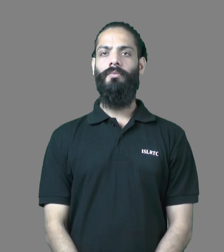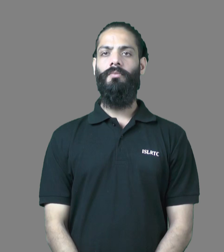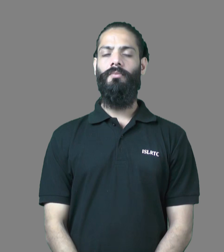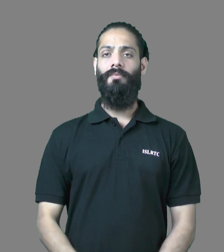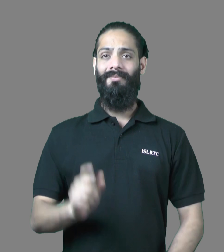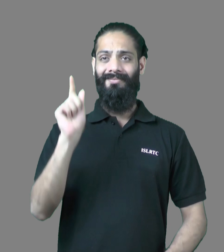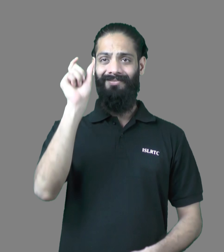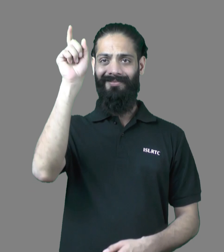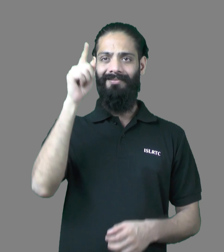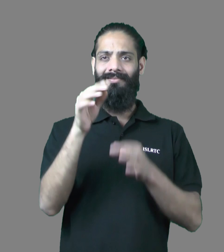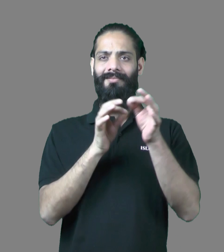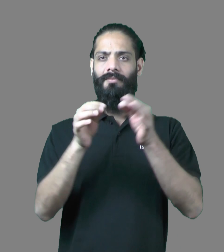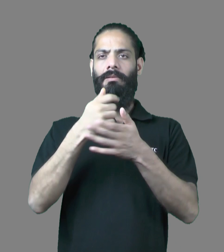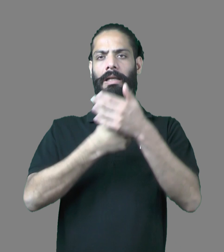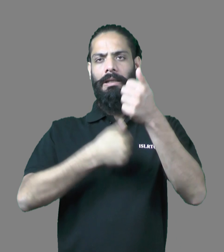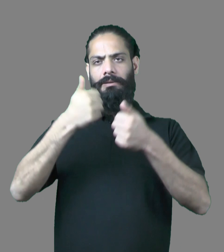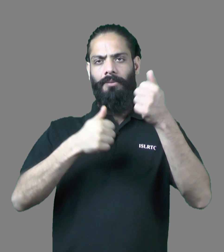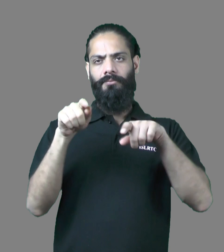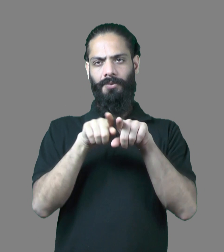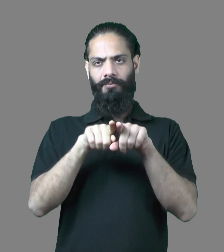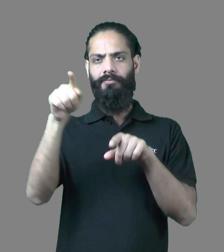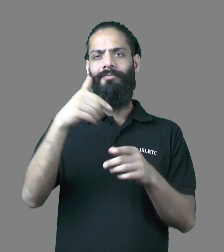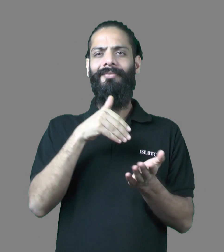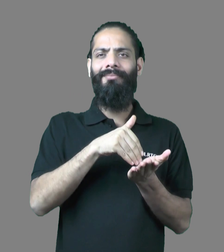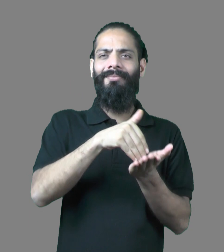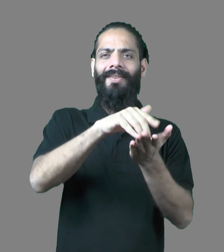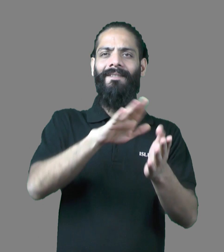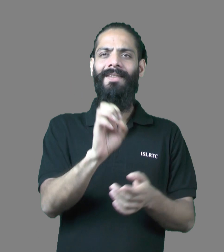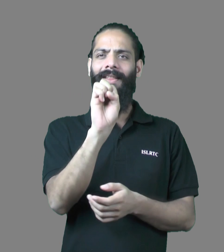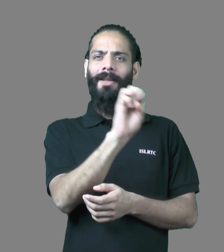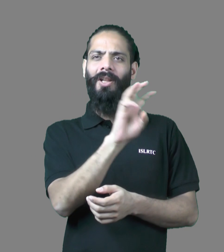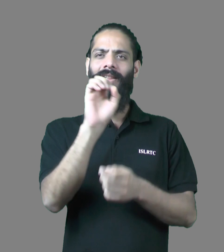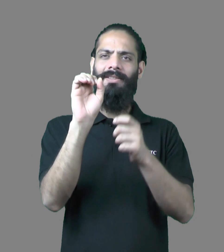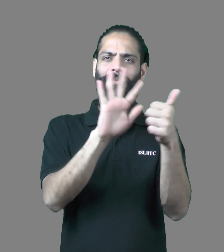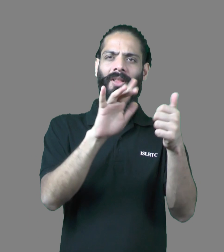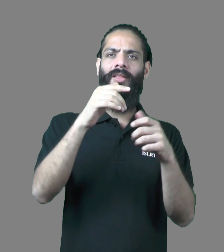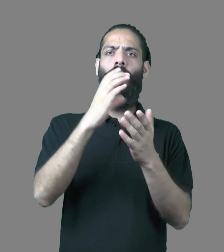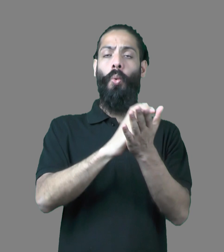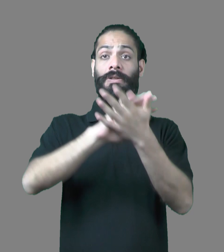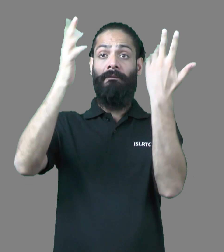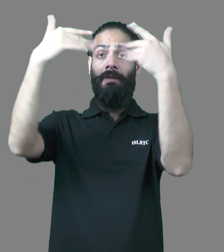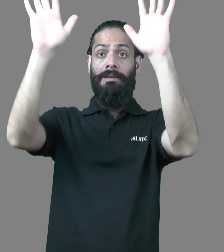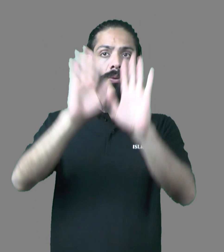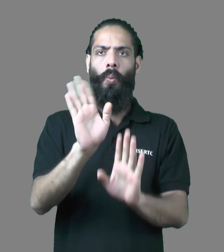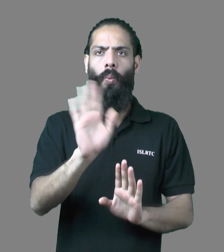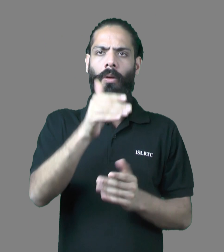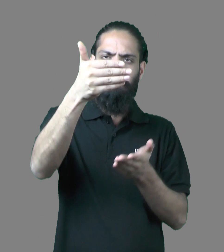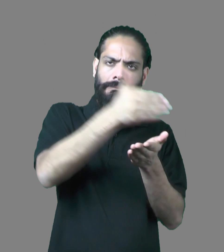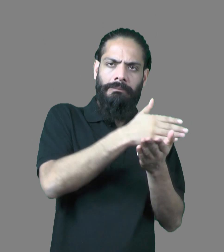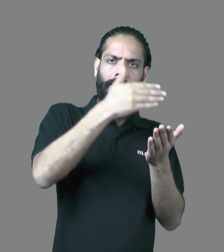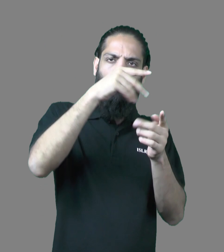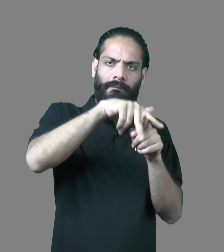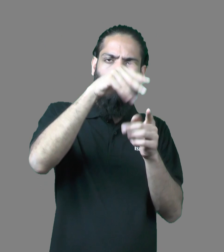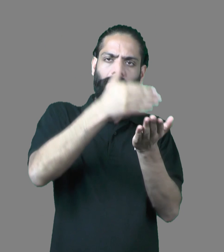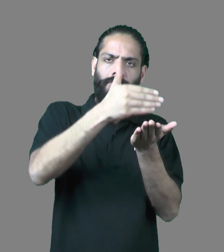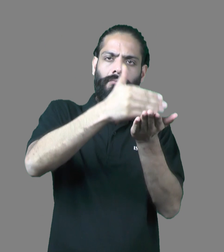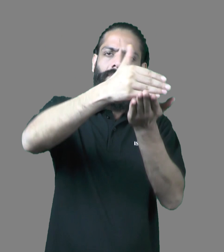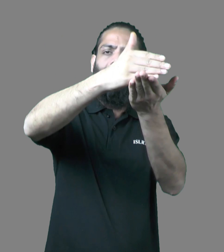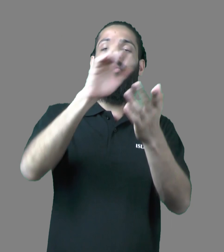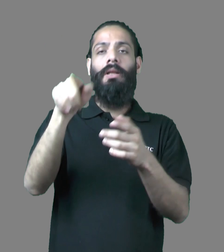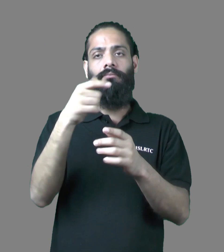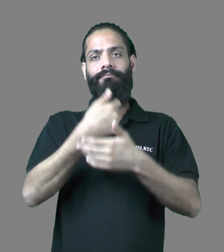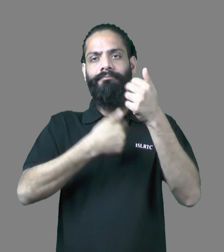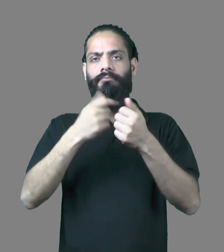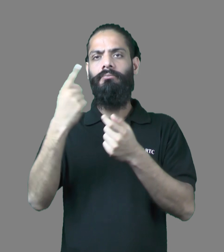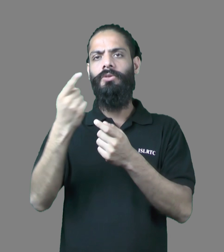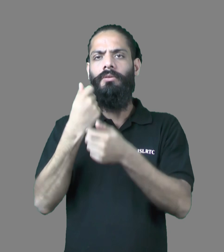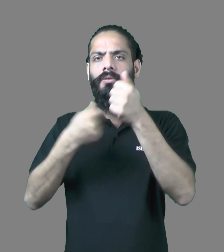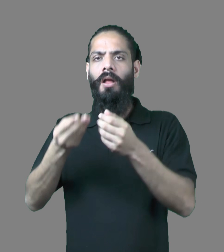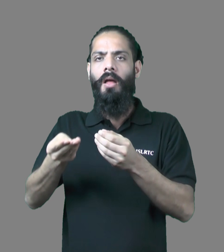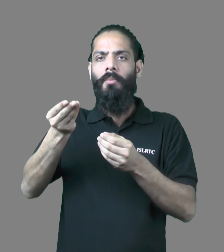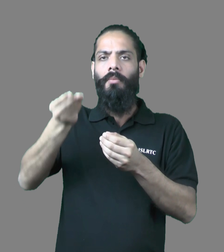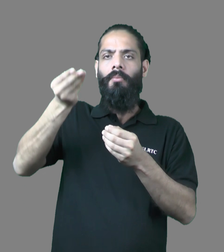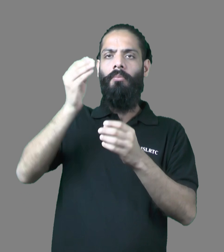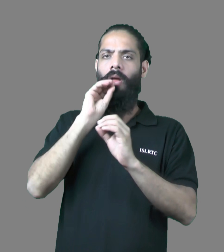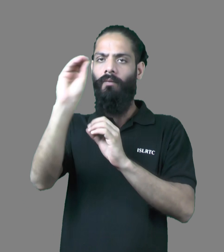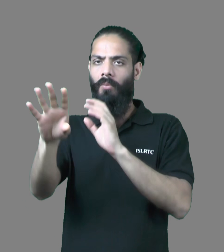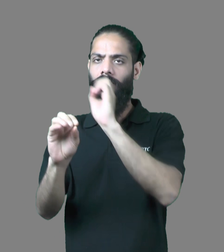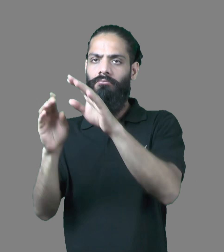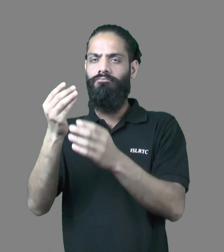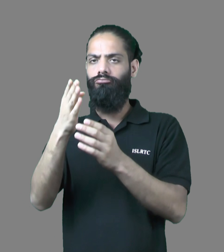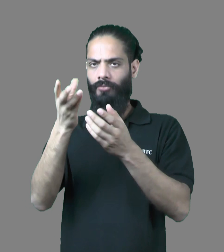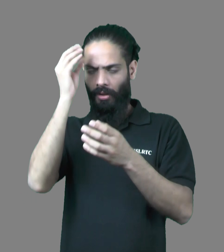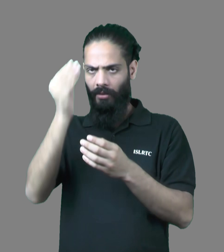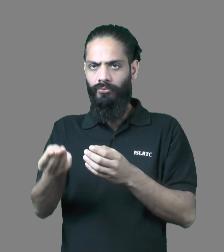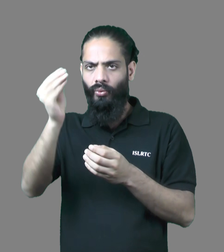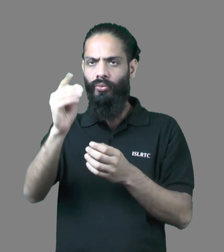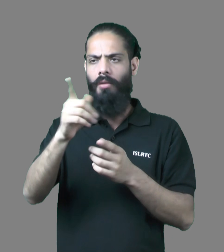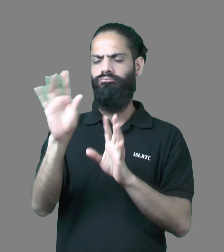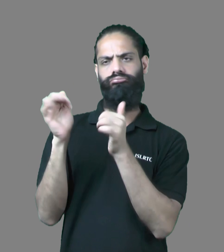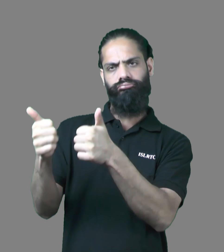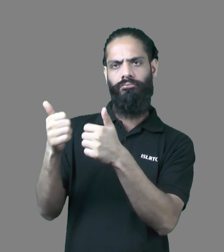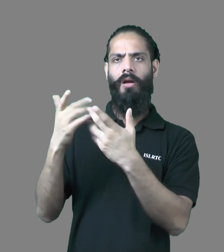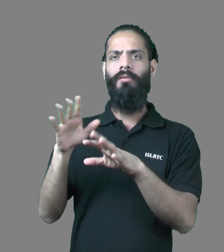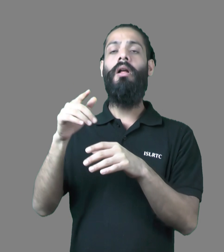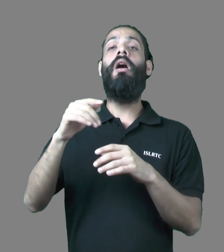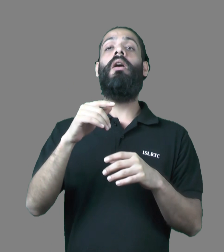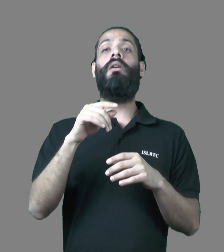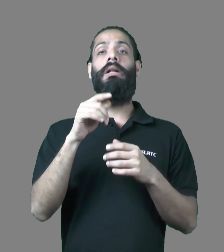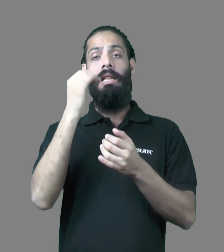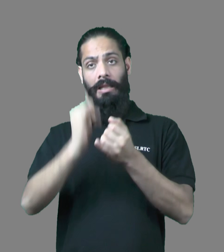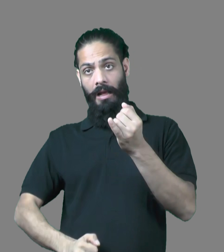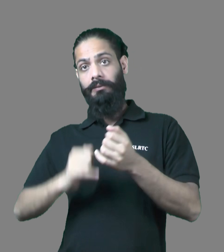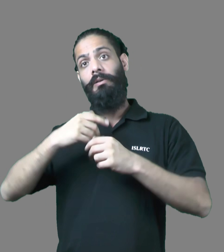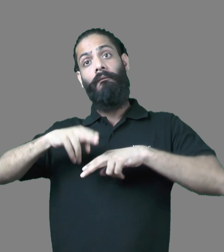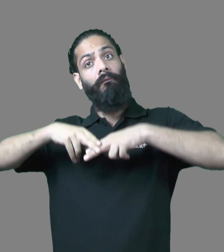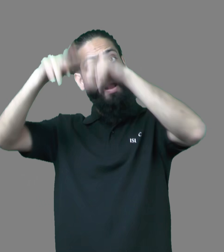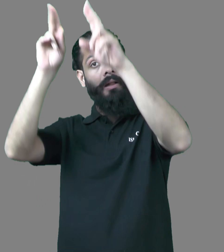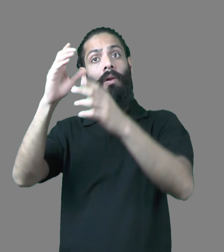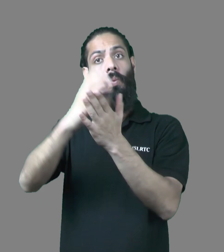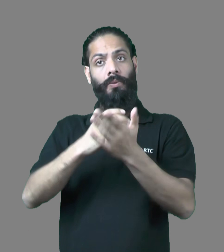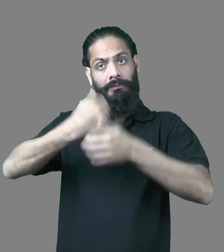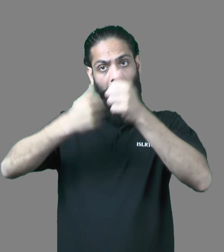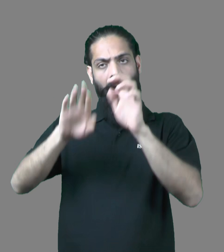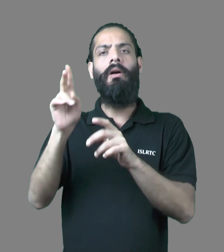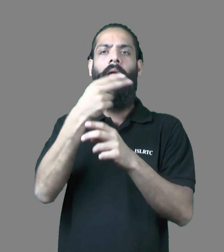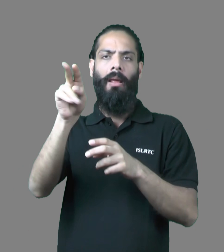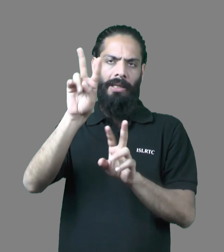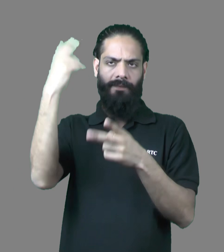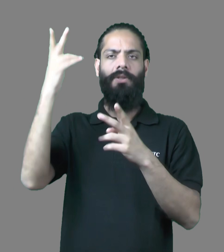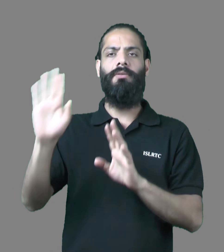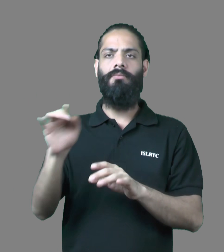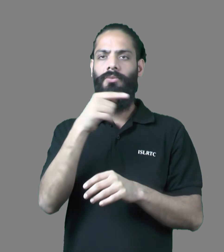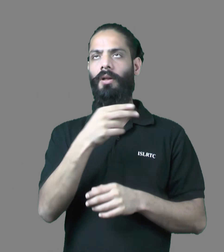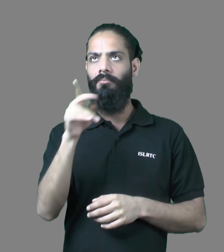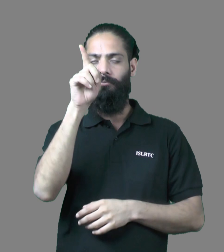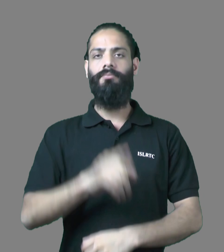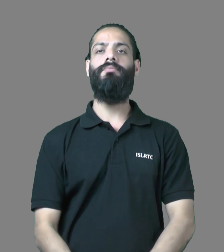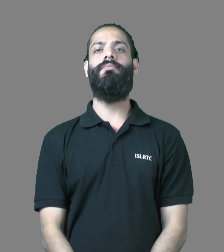Formative Assessment